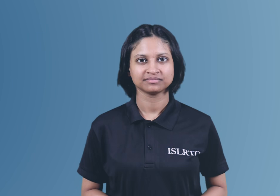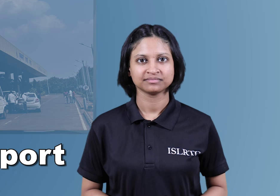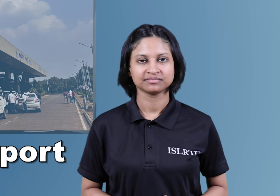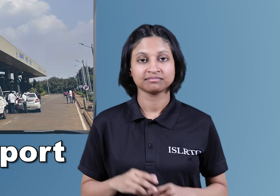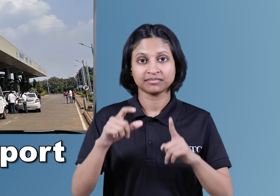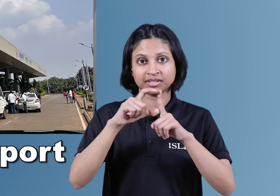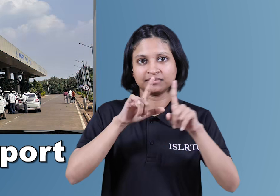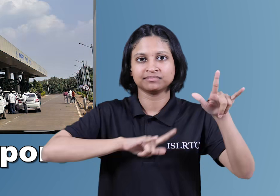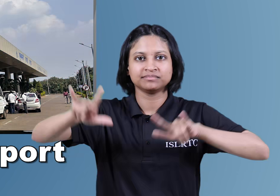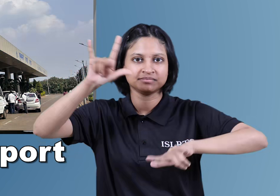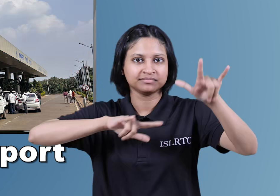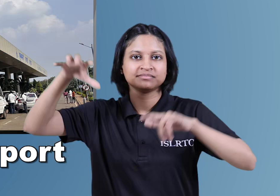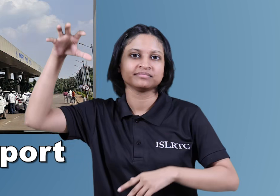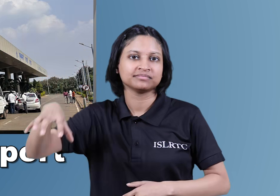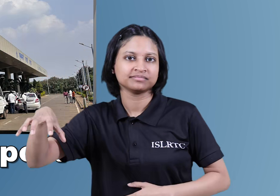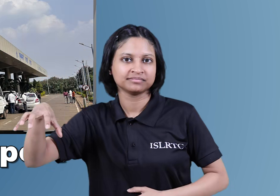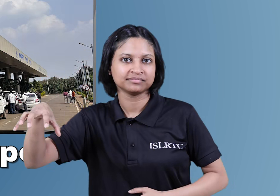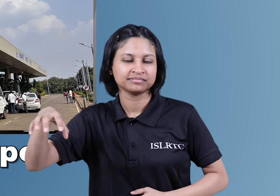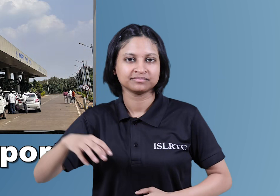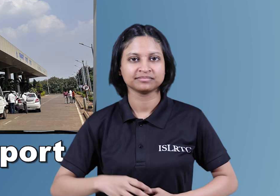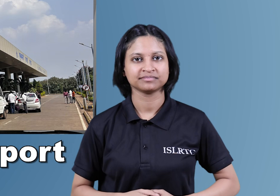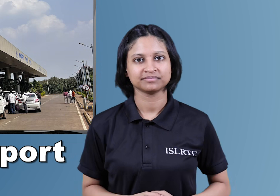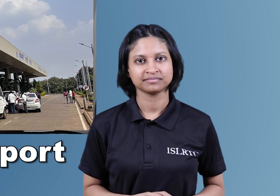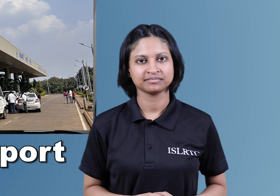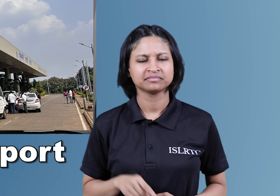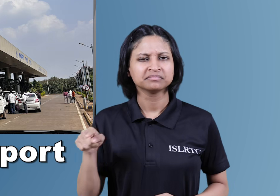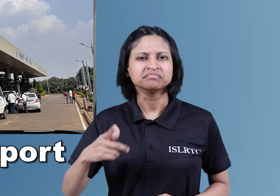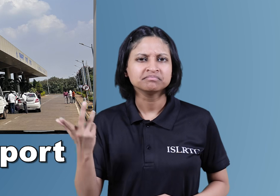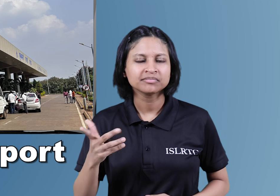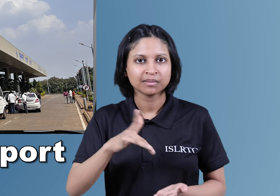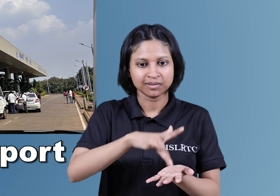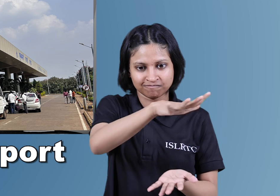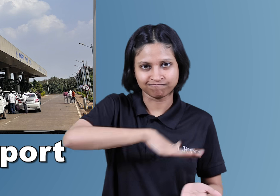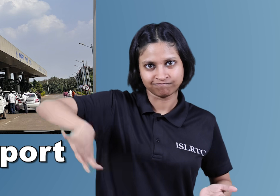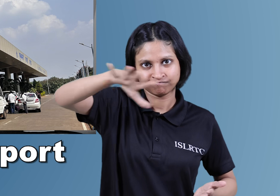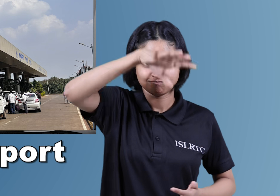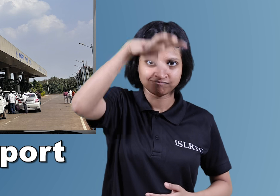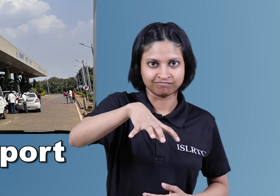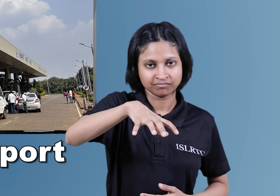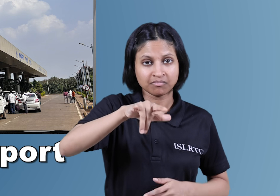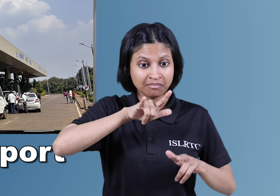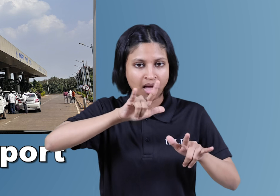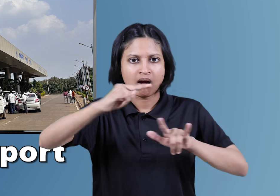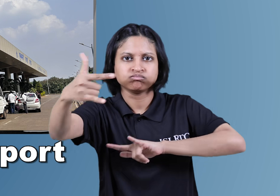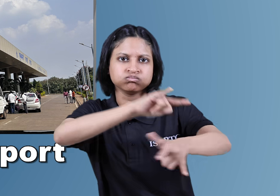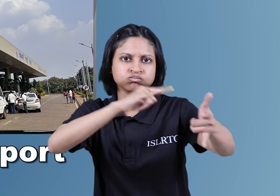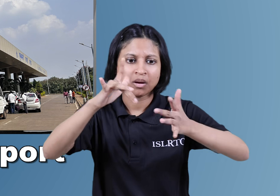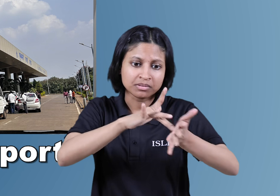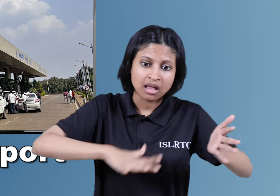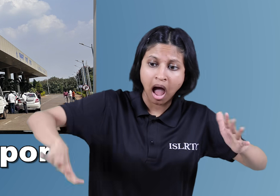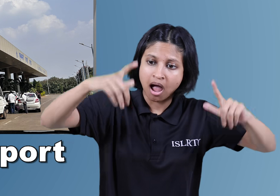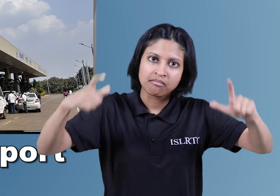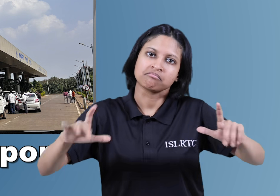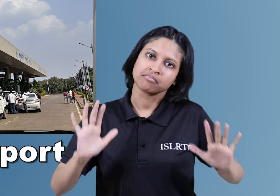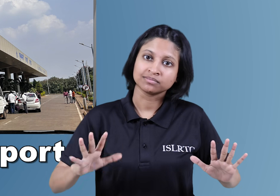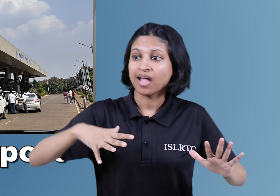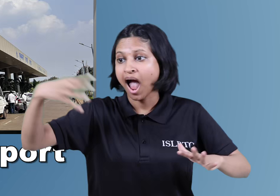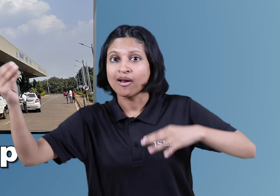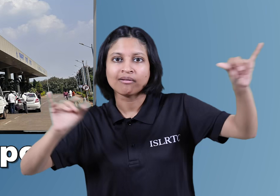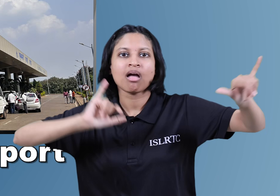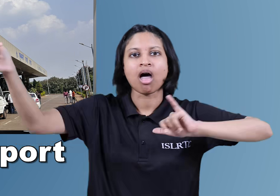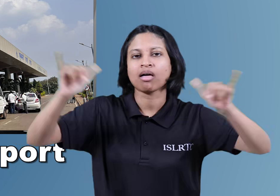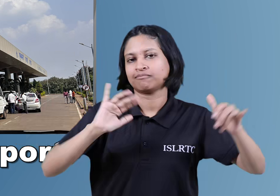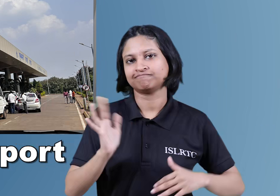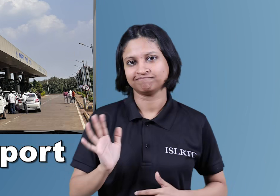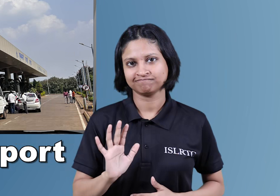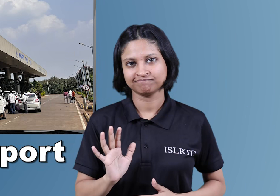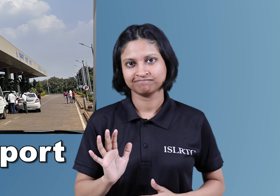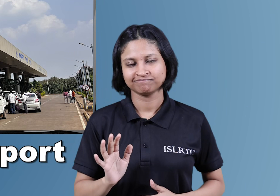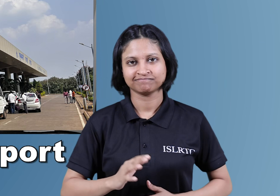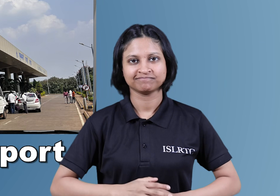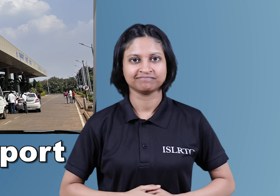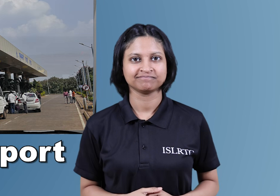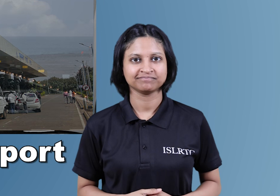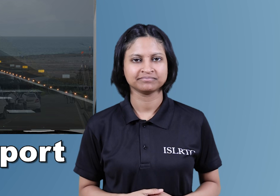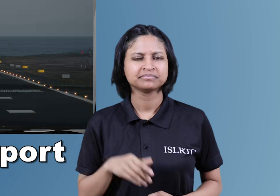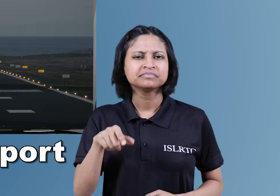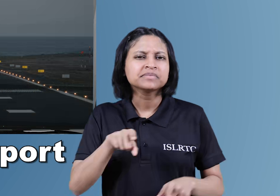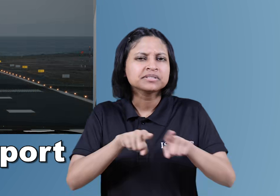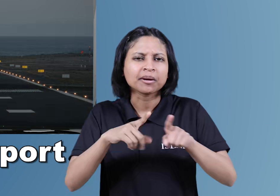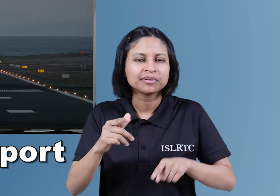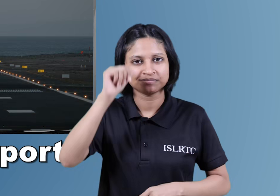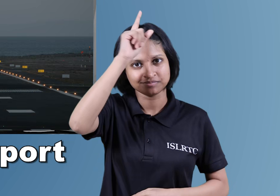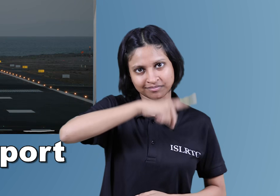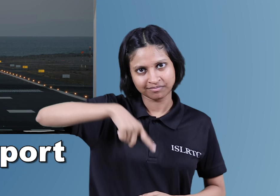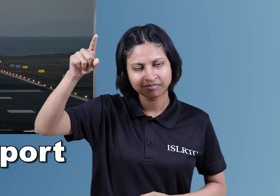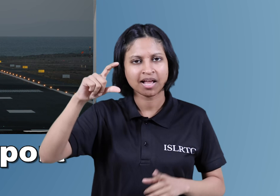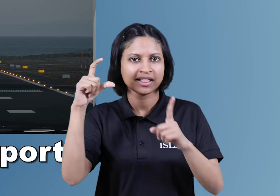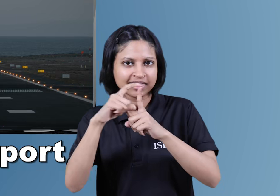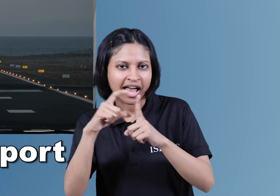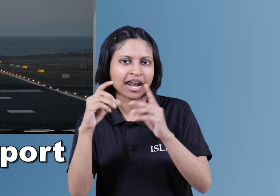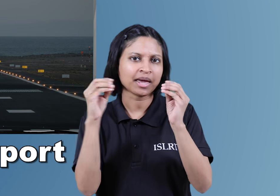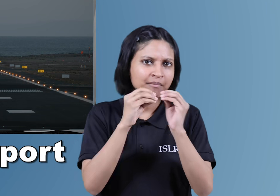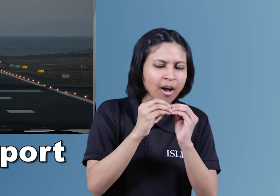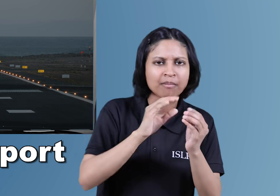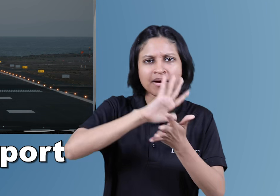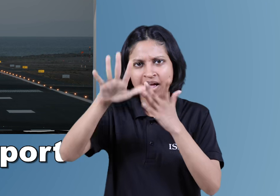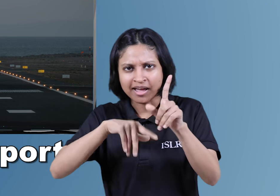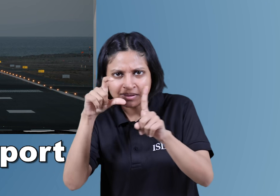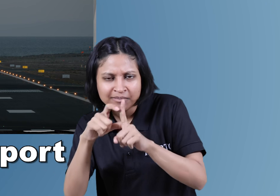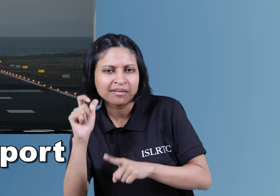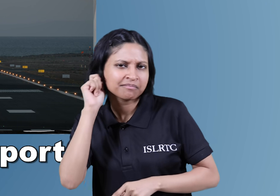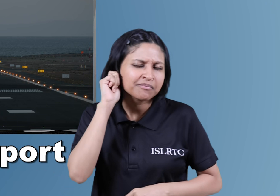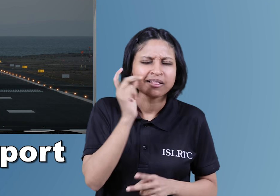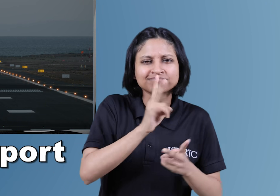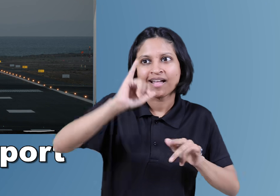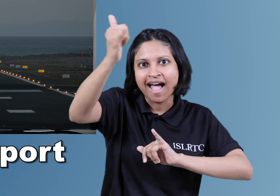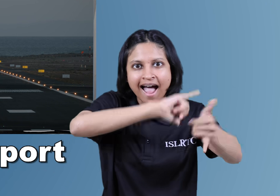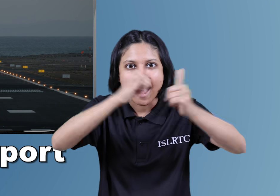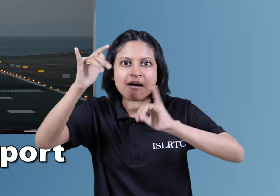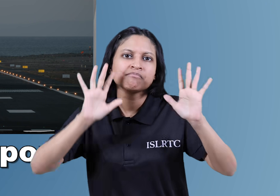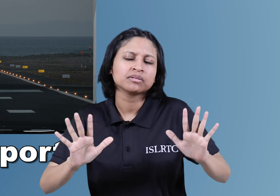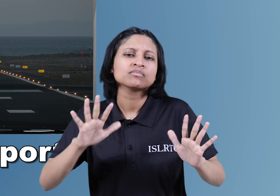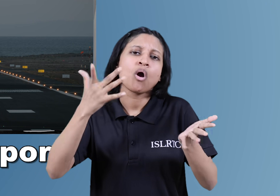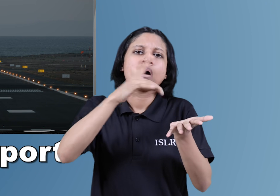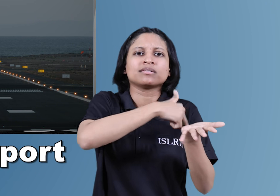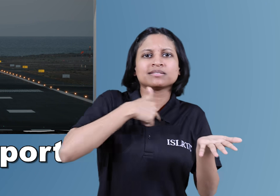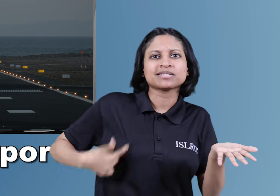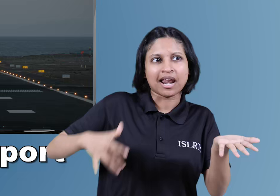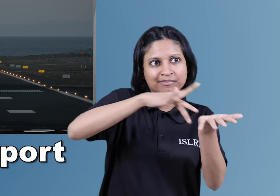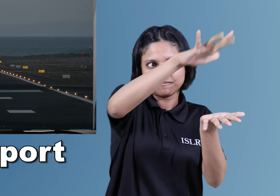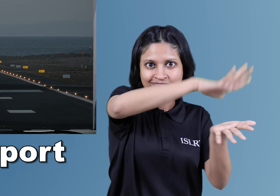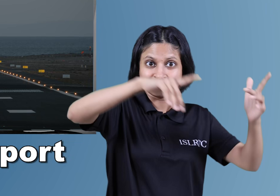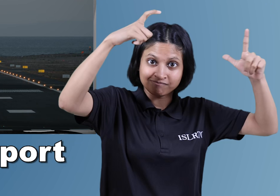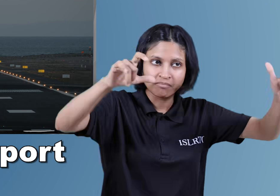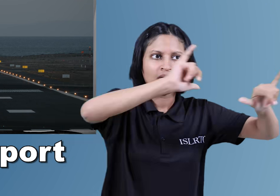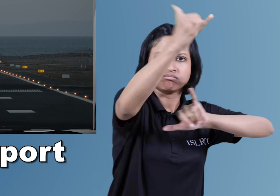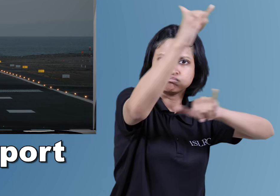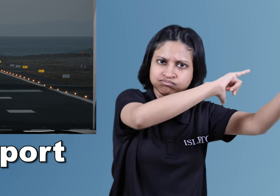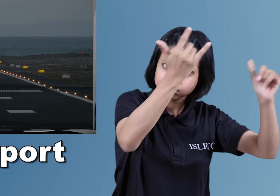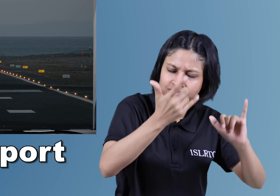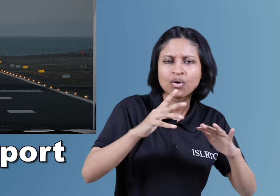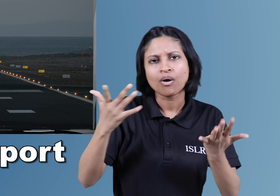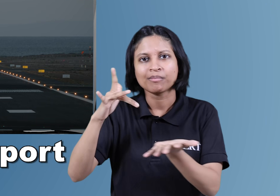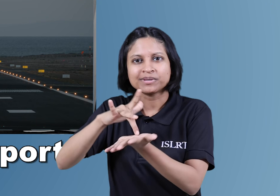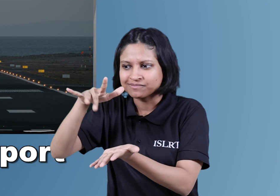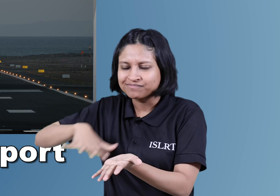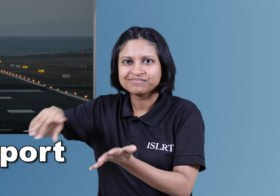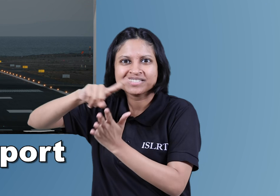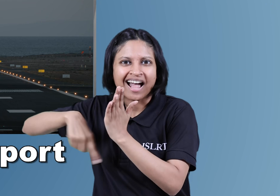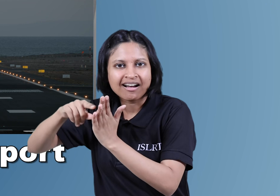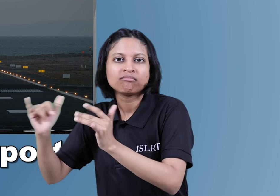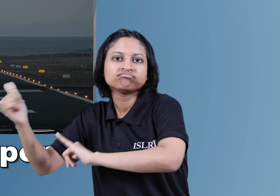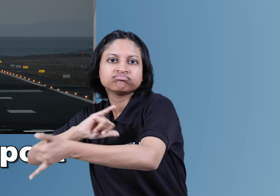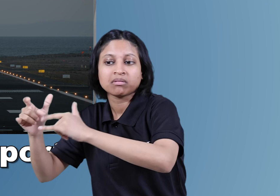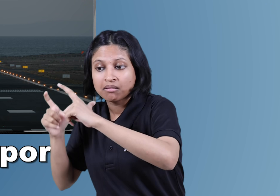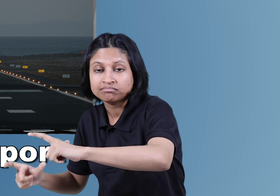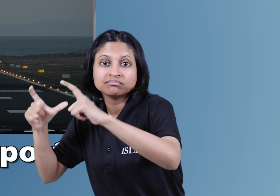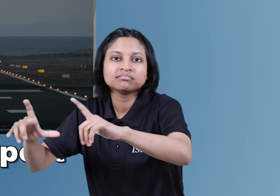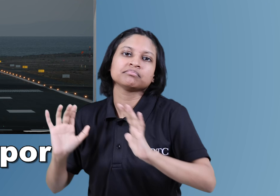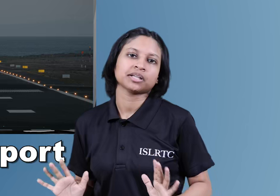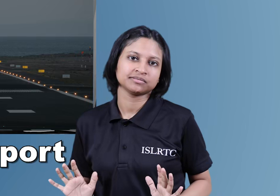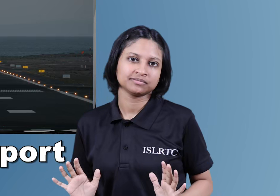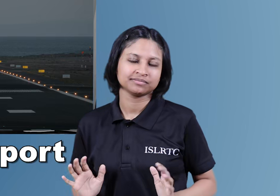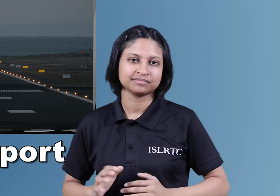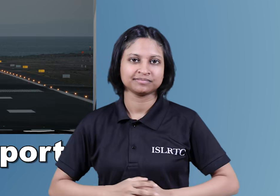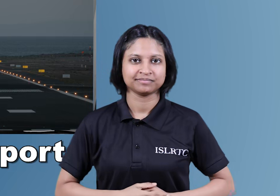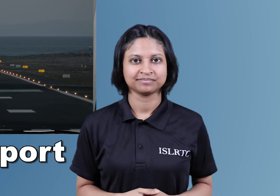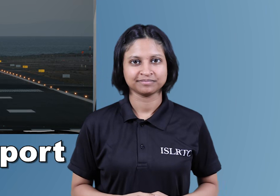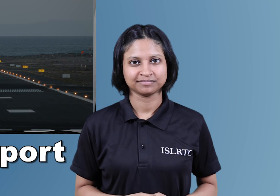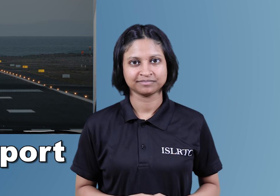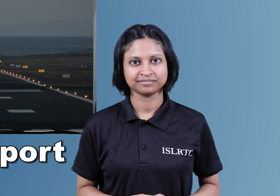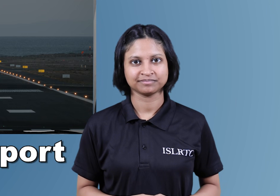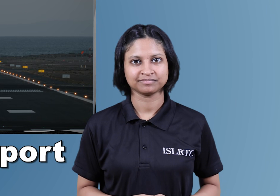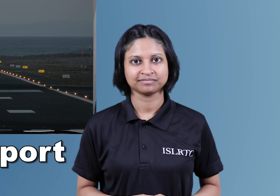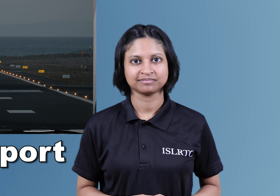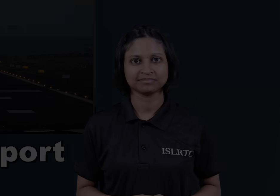Domestic airport An airport that only handles flights within the same country. For example, flights travelling within Indian locations, for instance, Delhi, Bombay, Hyderabad, and Chennai, land at domestic airports. Flights that travel from China or Sri Lanka do not land at this airport.